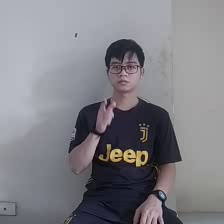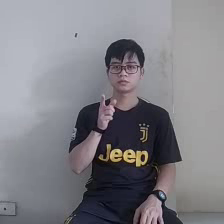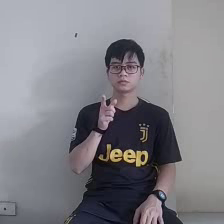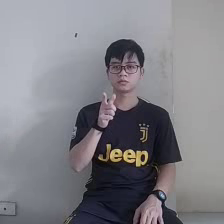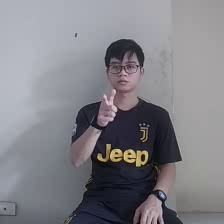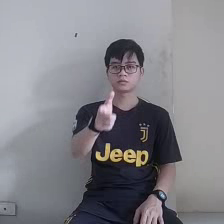Ghét